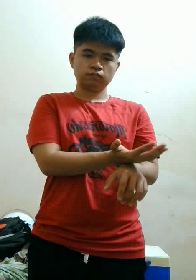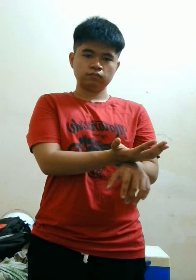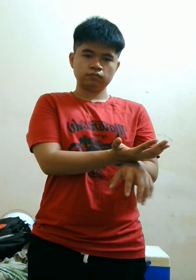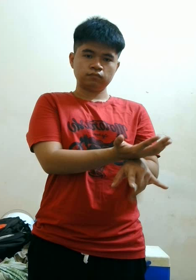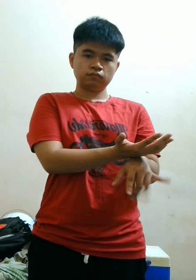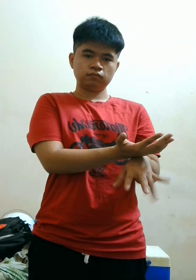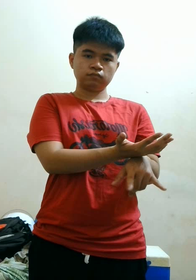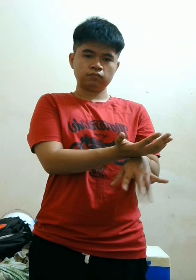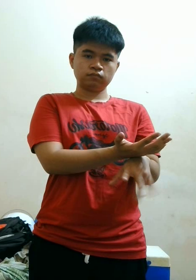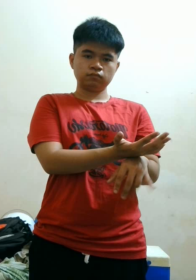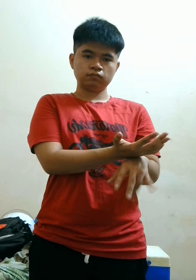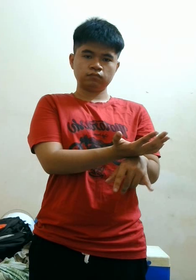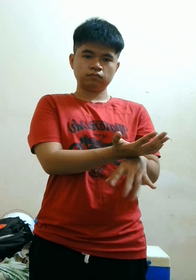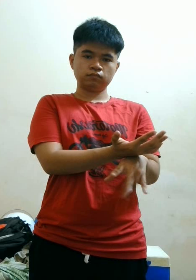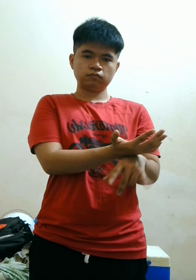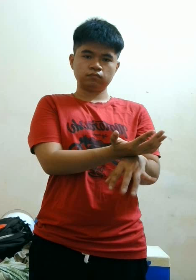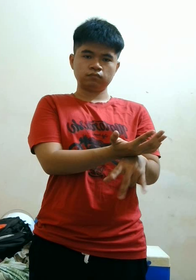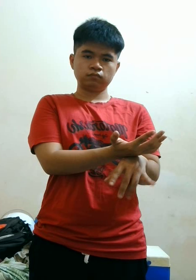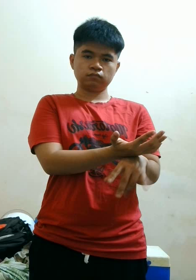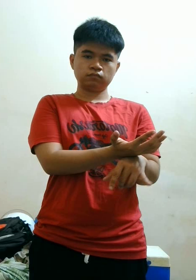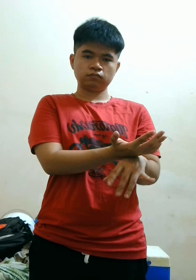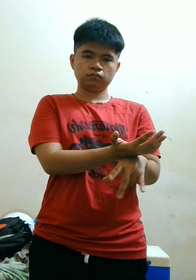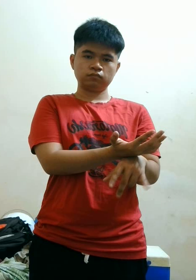ca phe